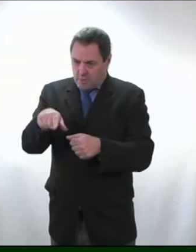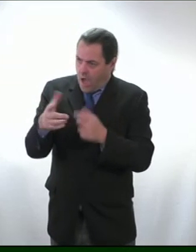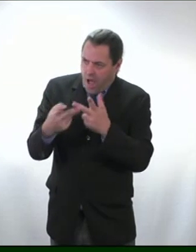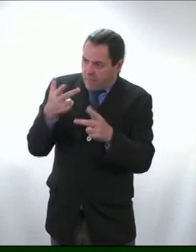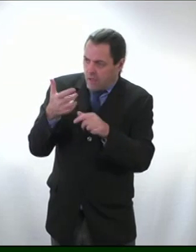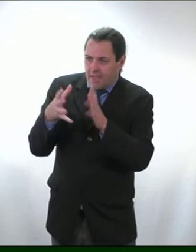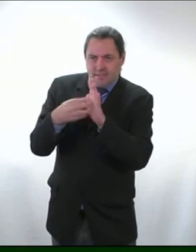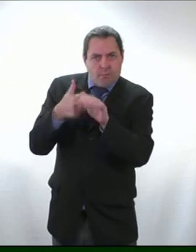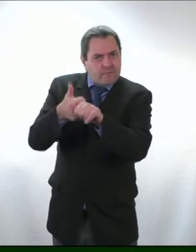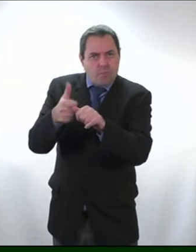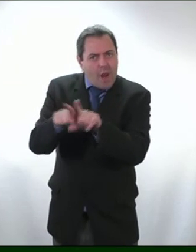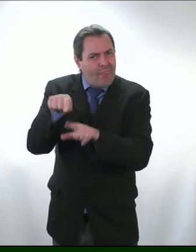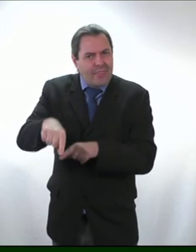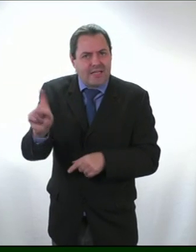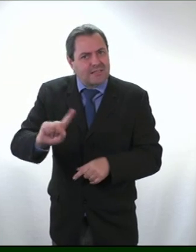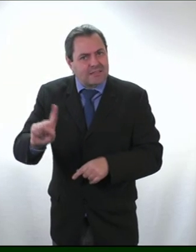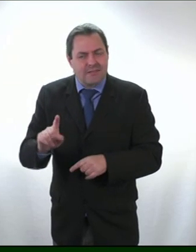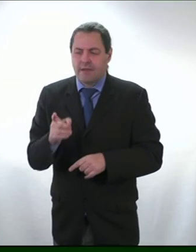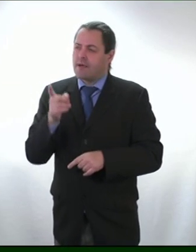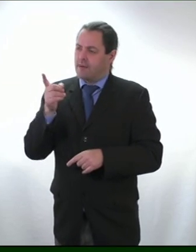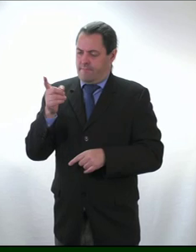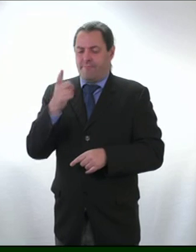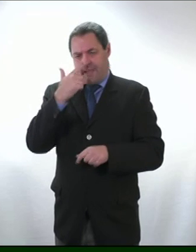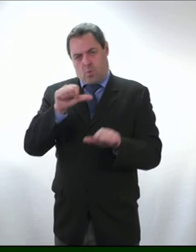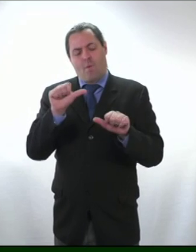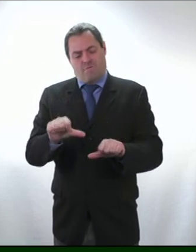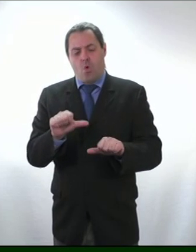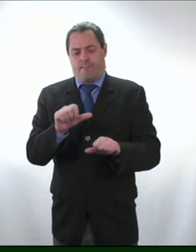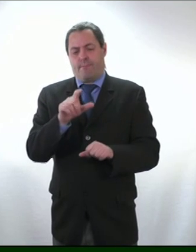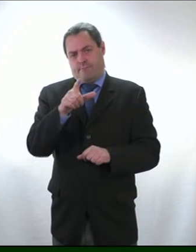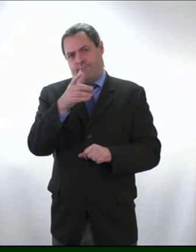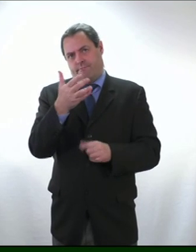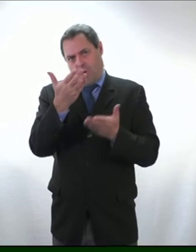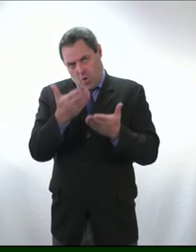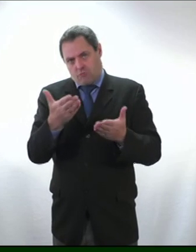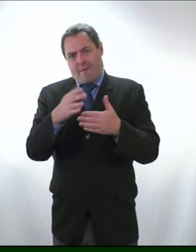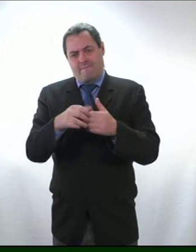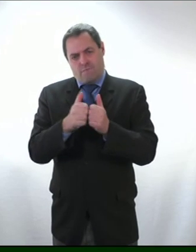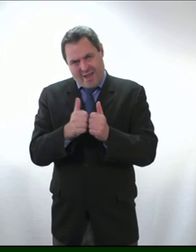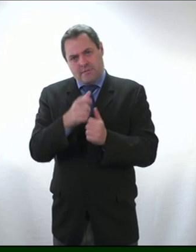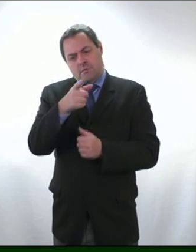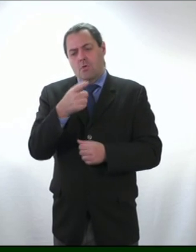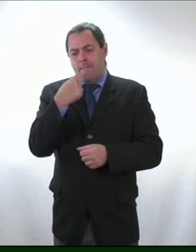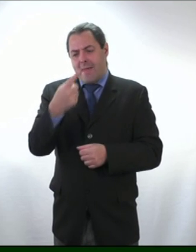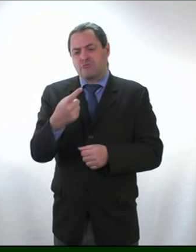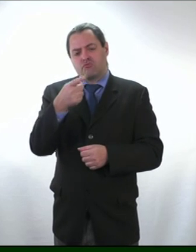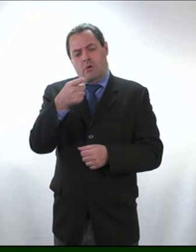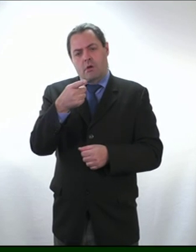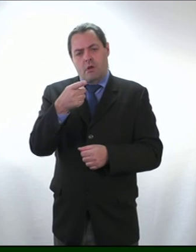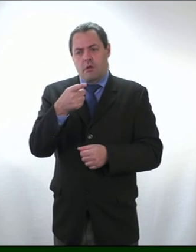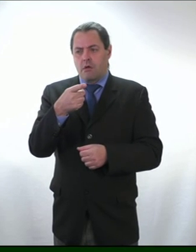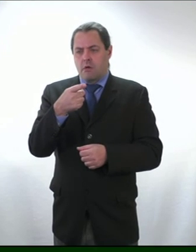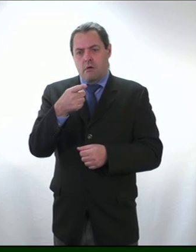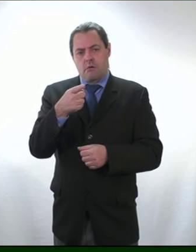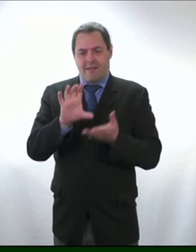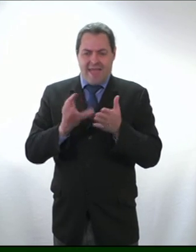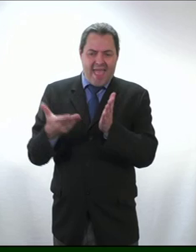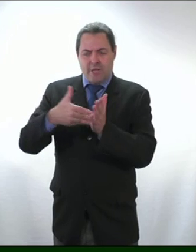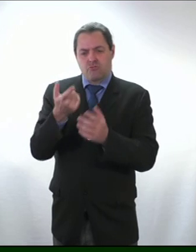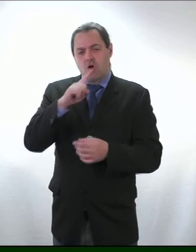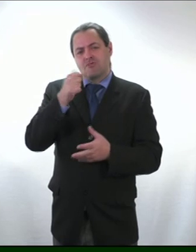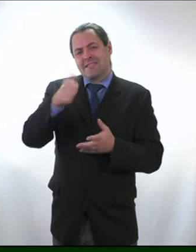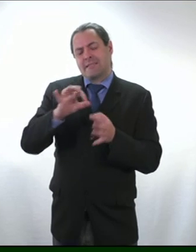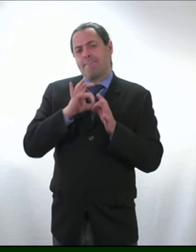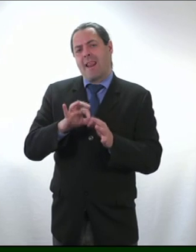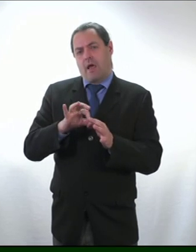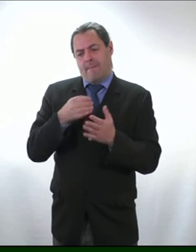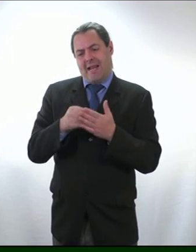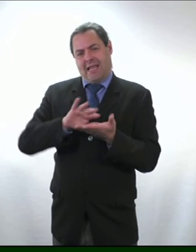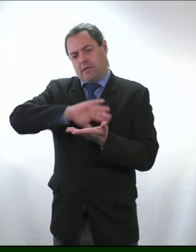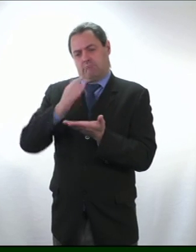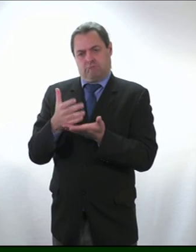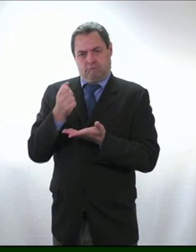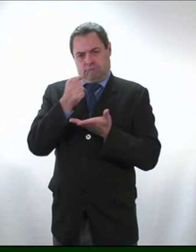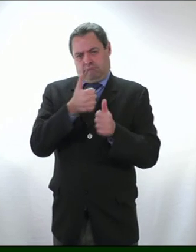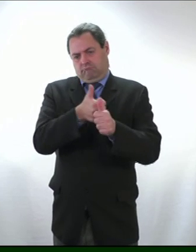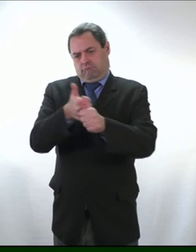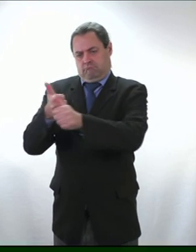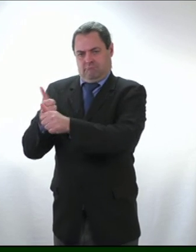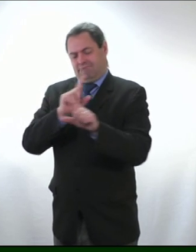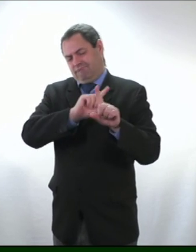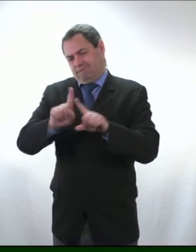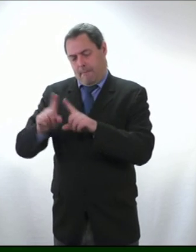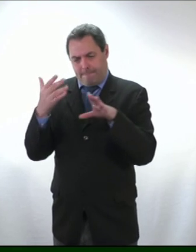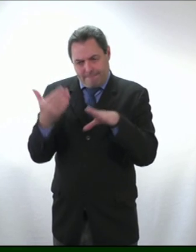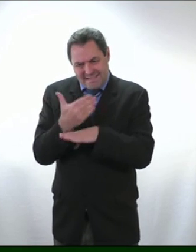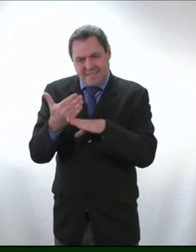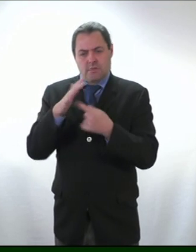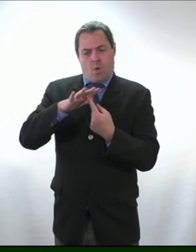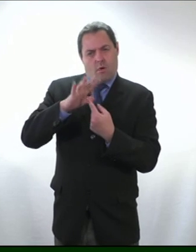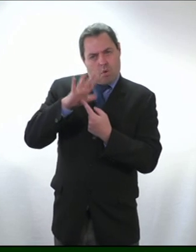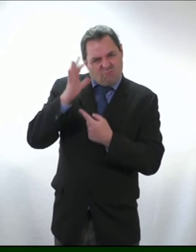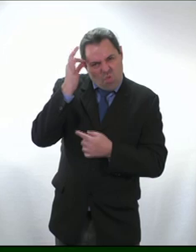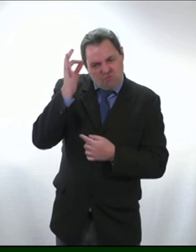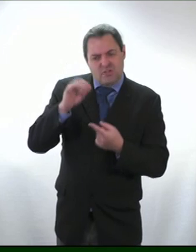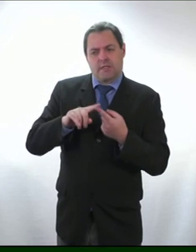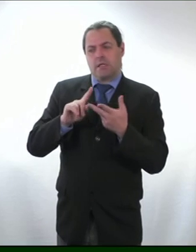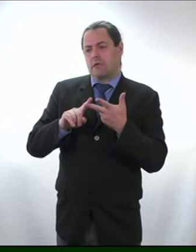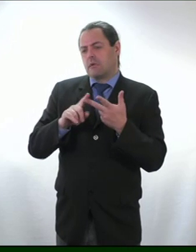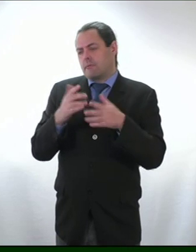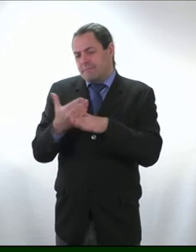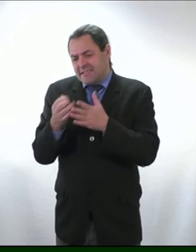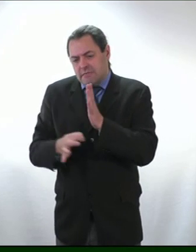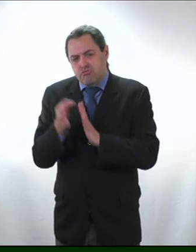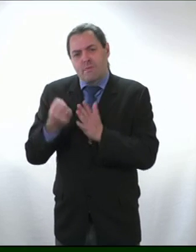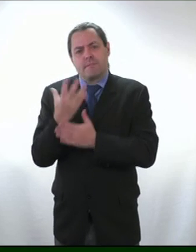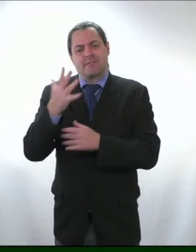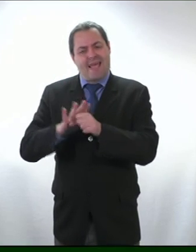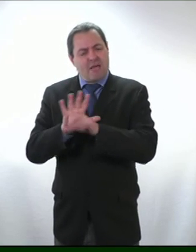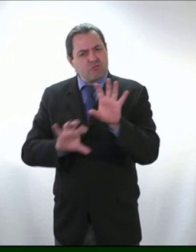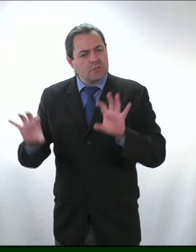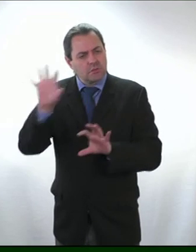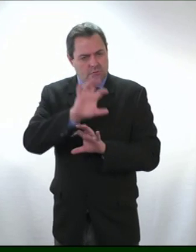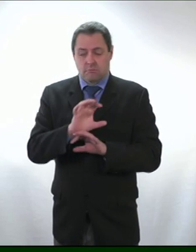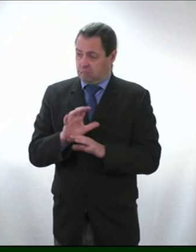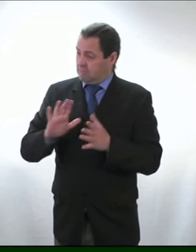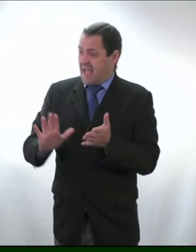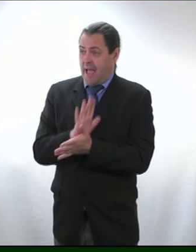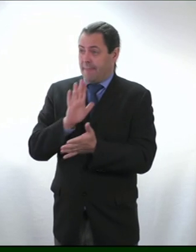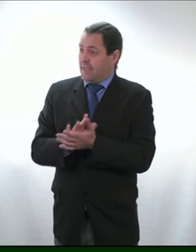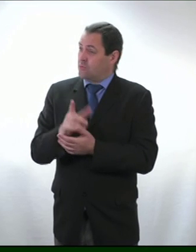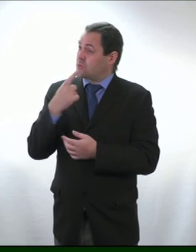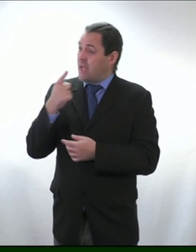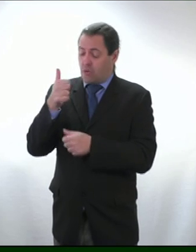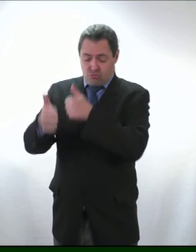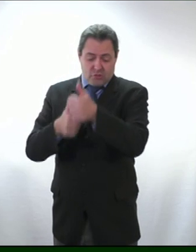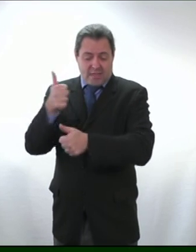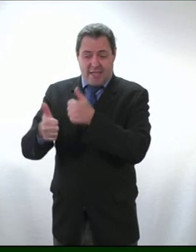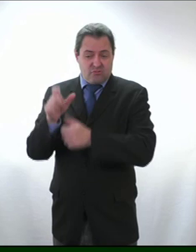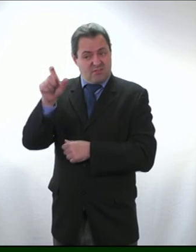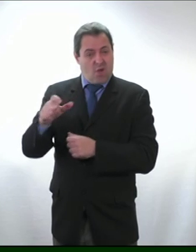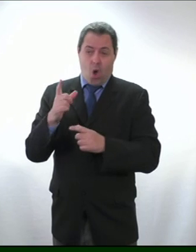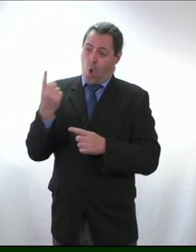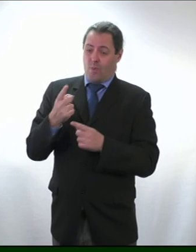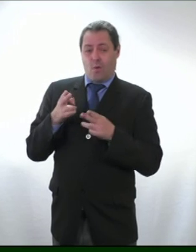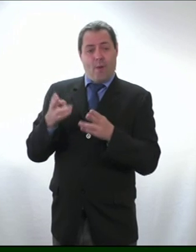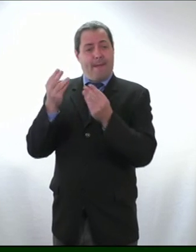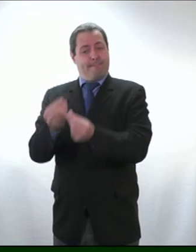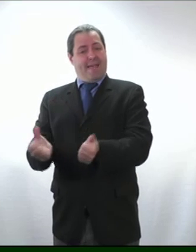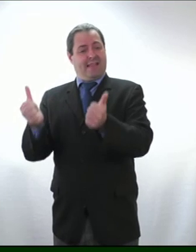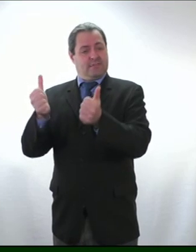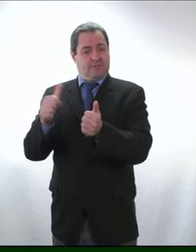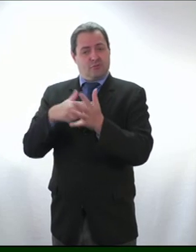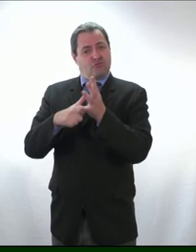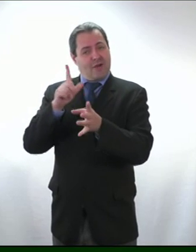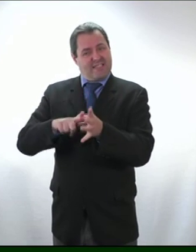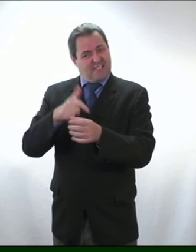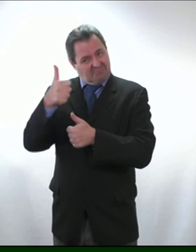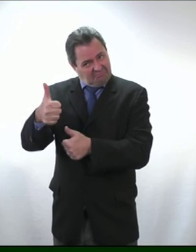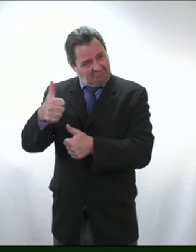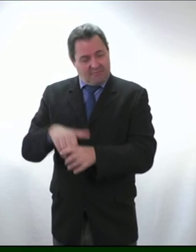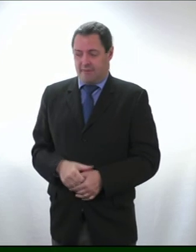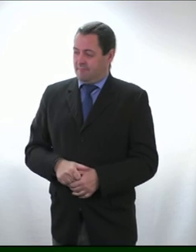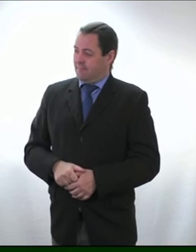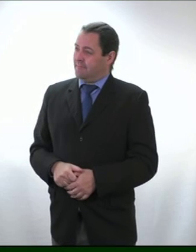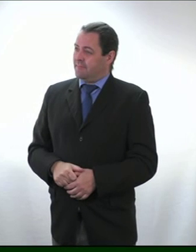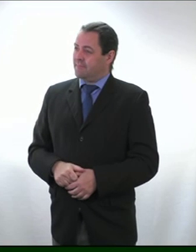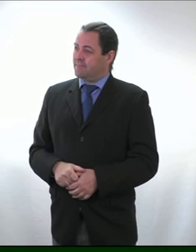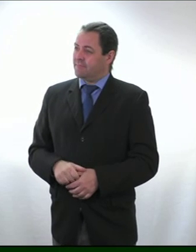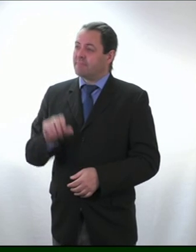Yes, I can indeed confirm to my hon. Friend that, in addition to the particular support that he mentions, we are directing another £160 billion of support for business and local authorities and business improvement districts, and I am more than happy to congratulate The Only Way is Melts, by Tracy in Radcliffe.